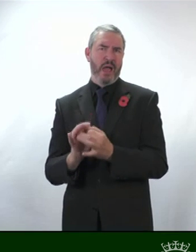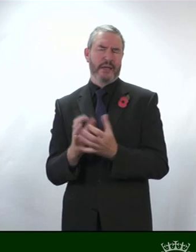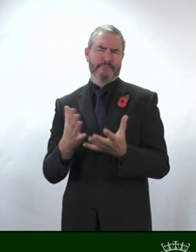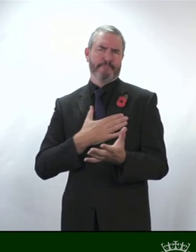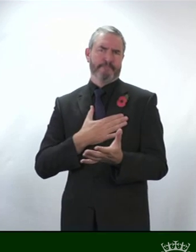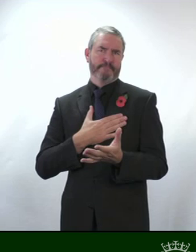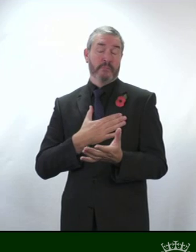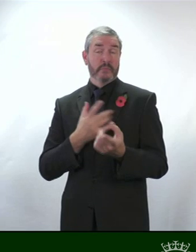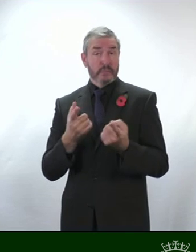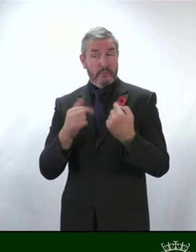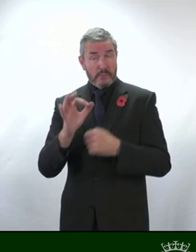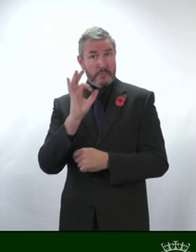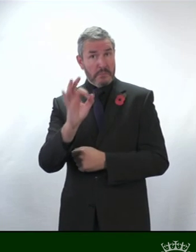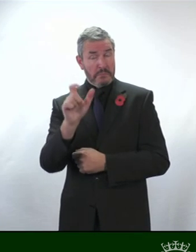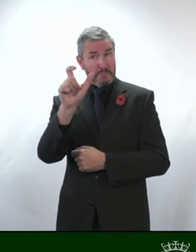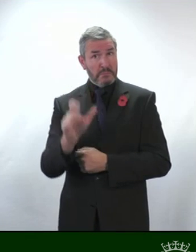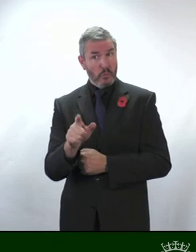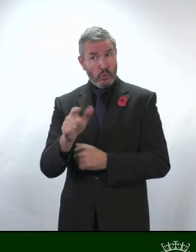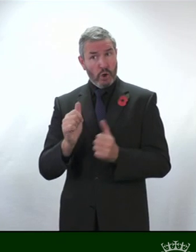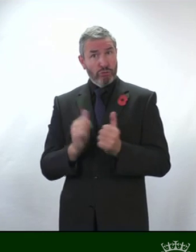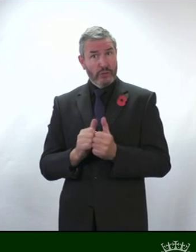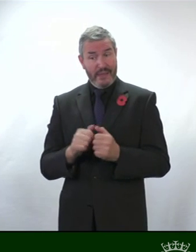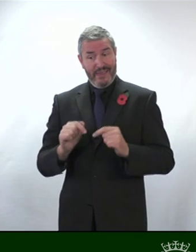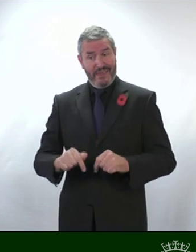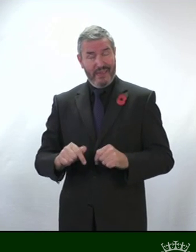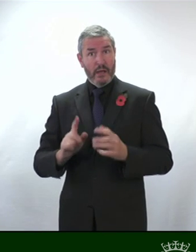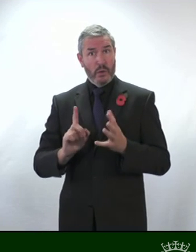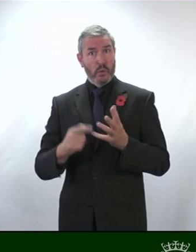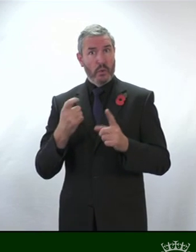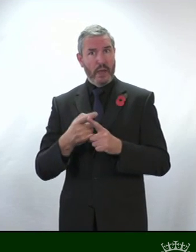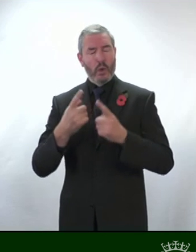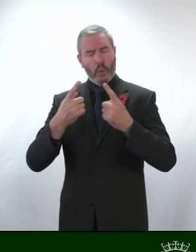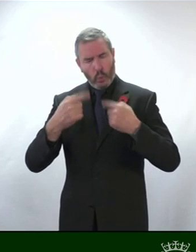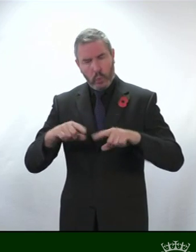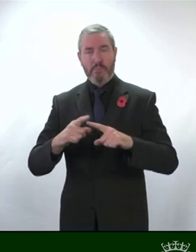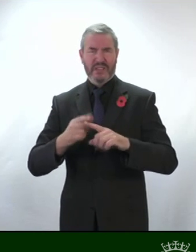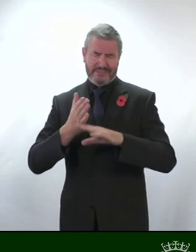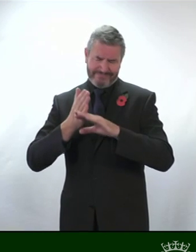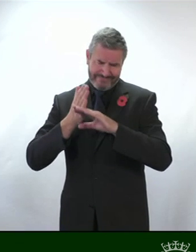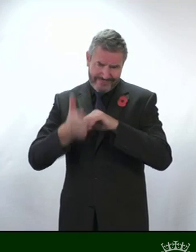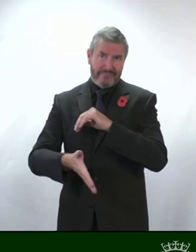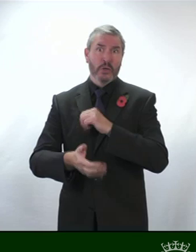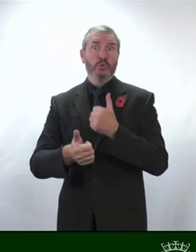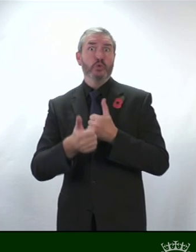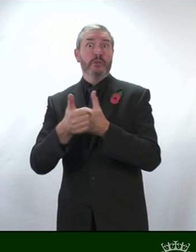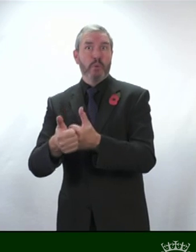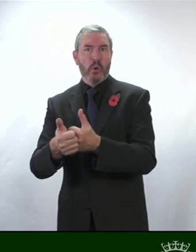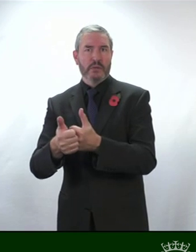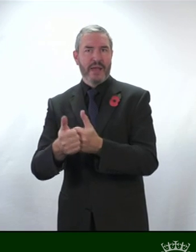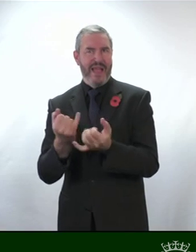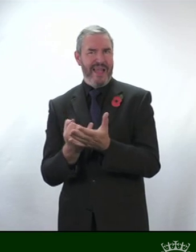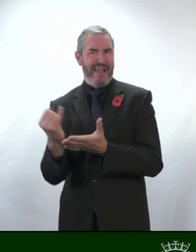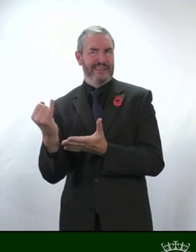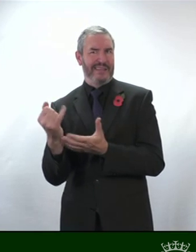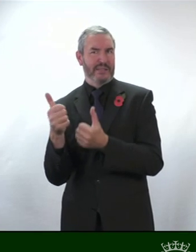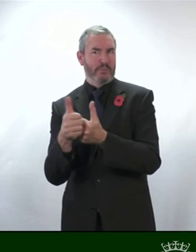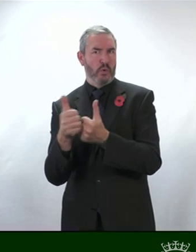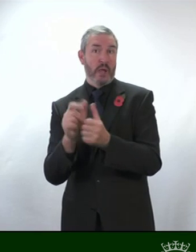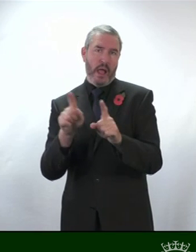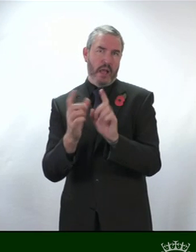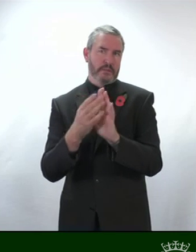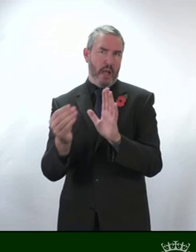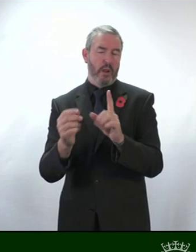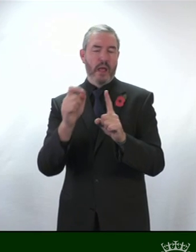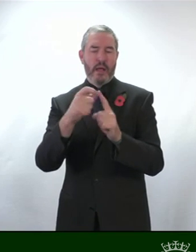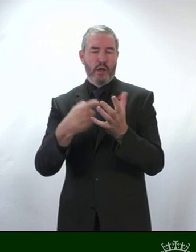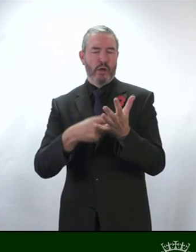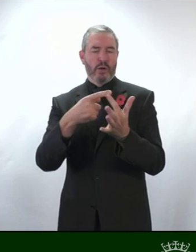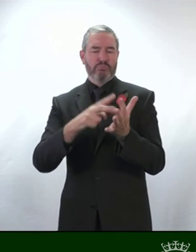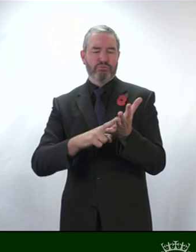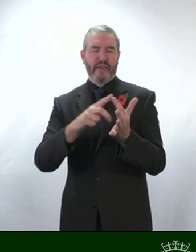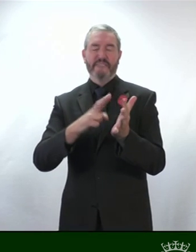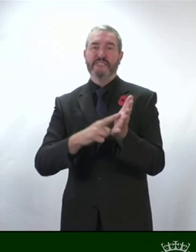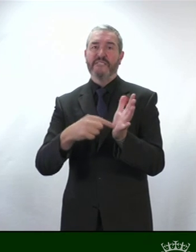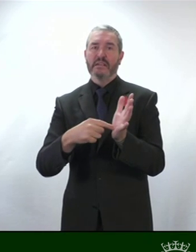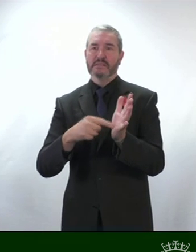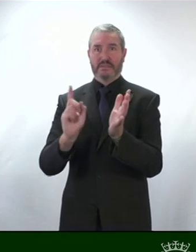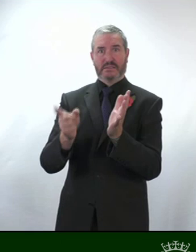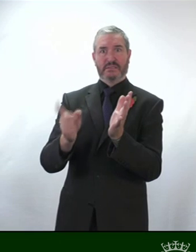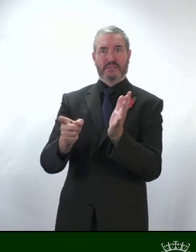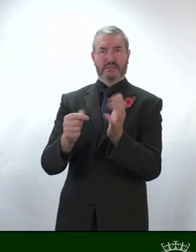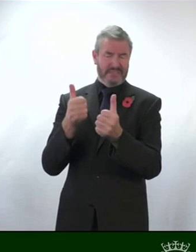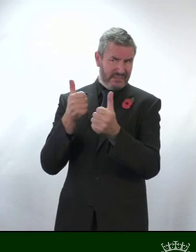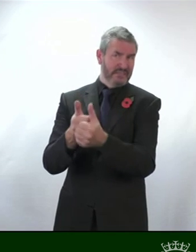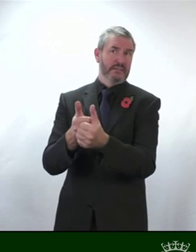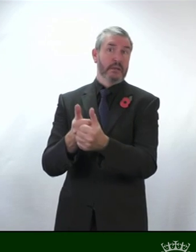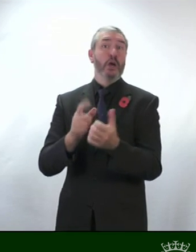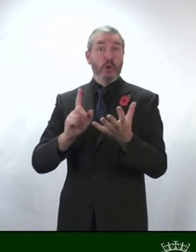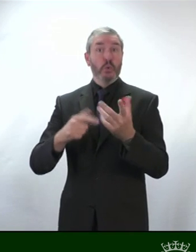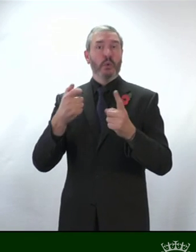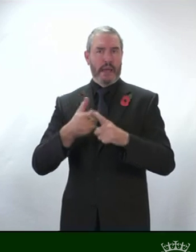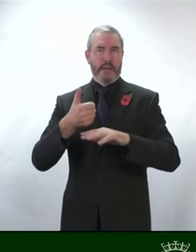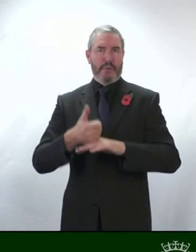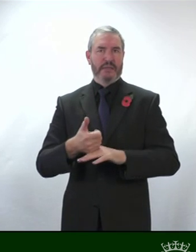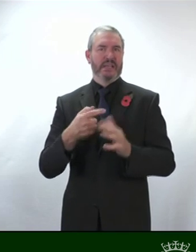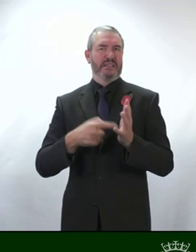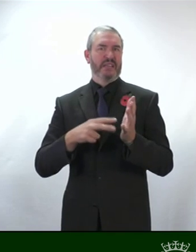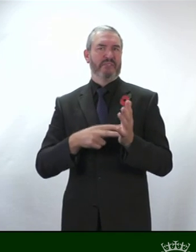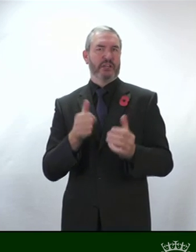Does he agree that here in the UK we must redouble our support for anti-extremism programmes such as Prevent, and does he share my concerns about UK-based TV channels such